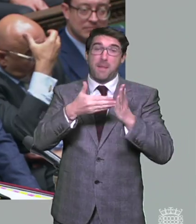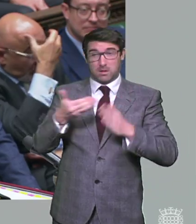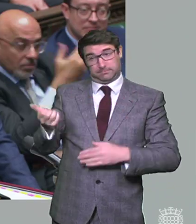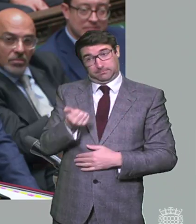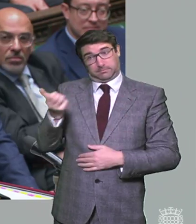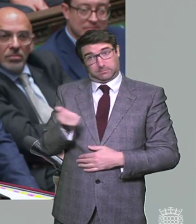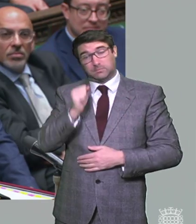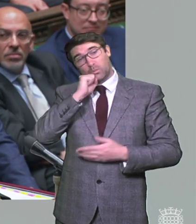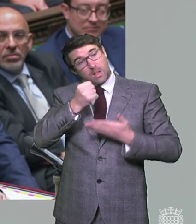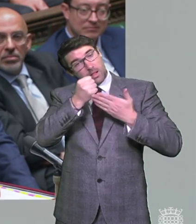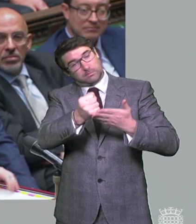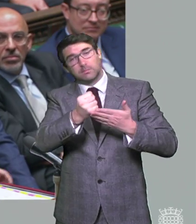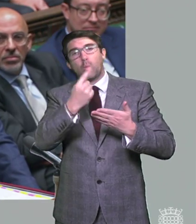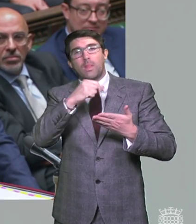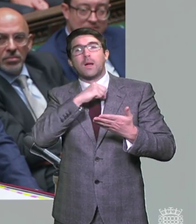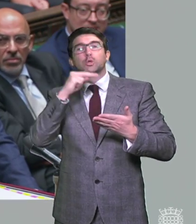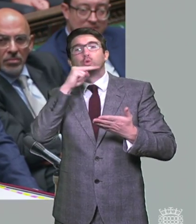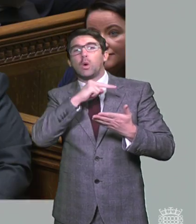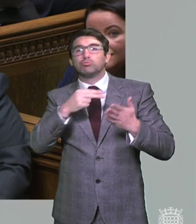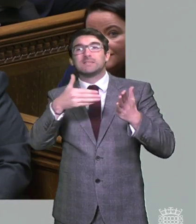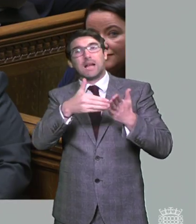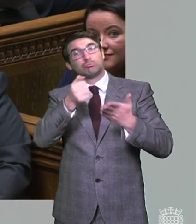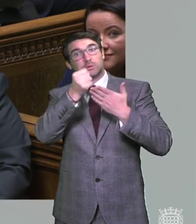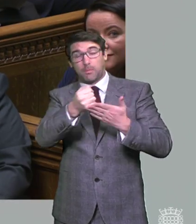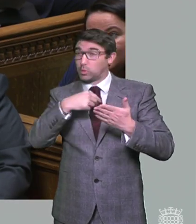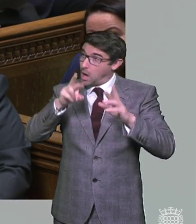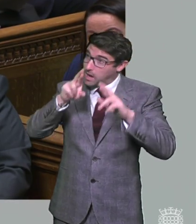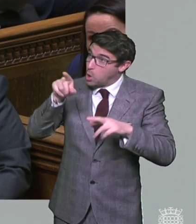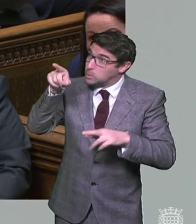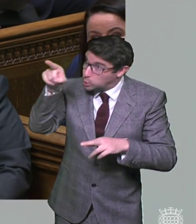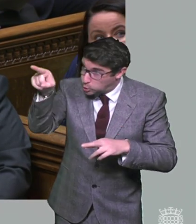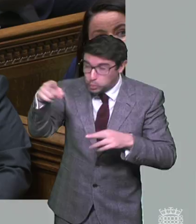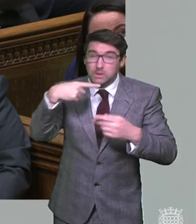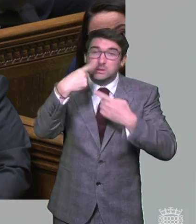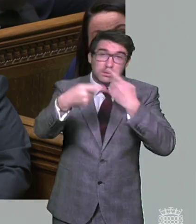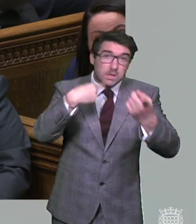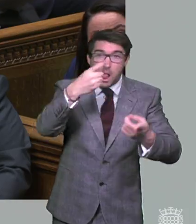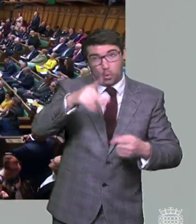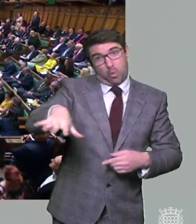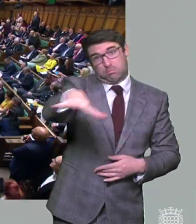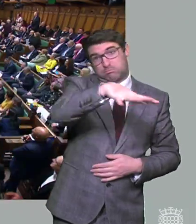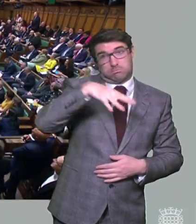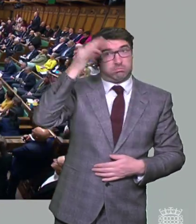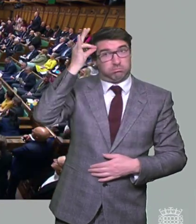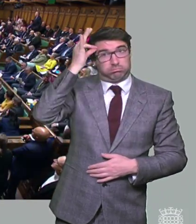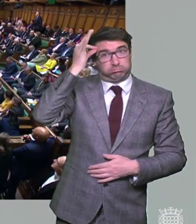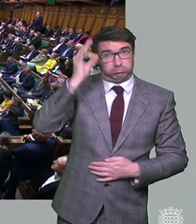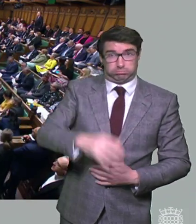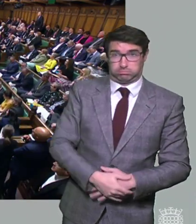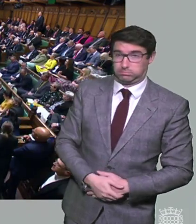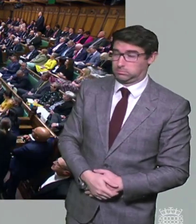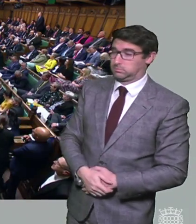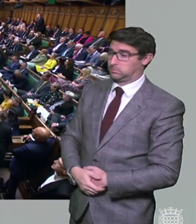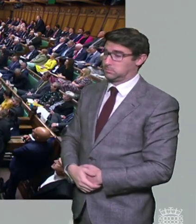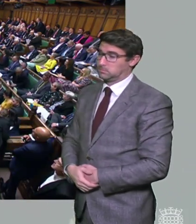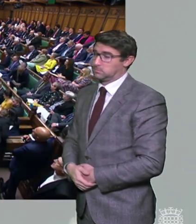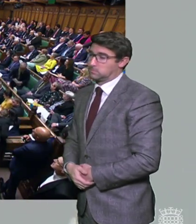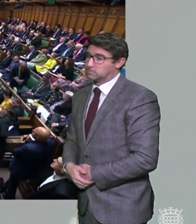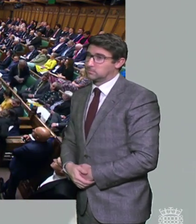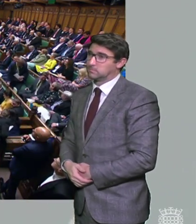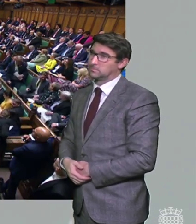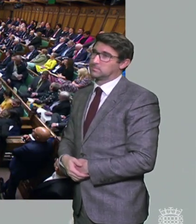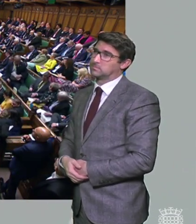I hope that the honourable Gentleman will communicate that to his constituents.